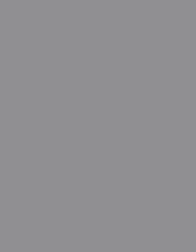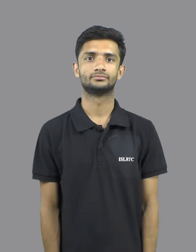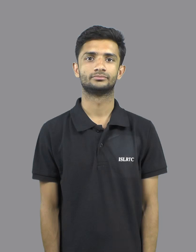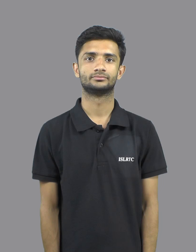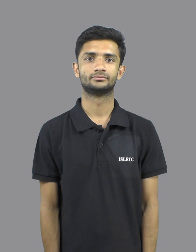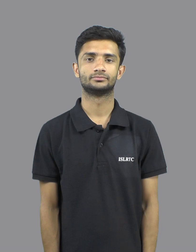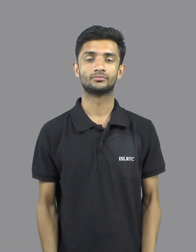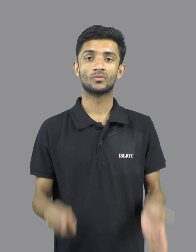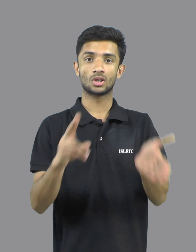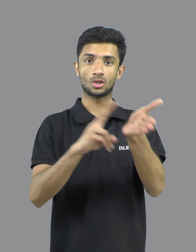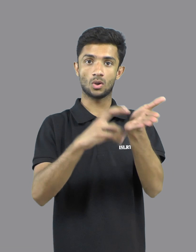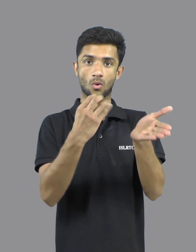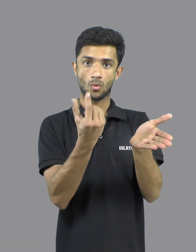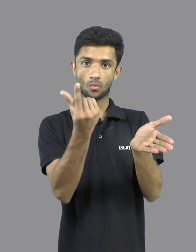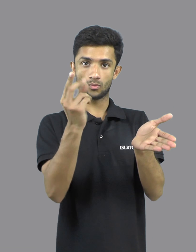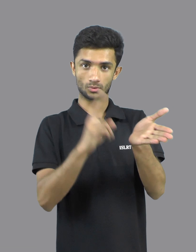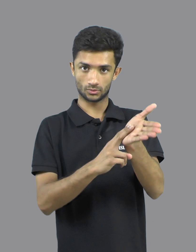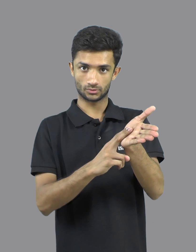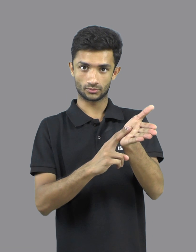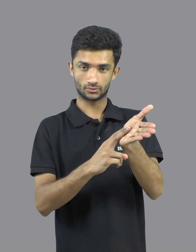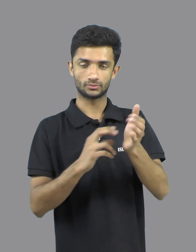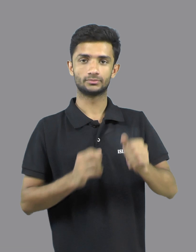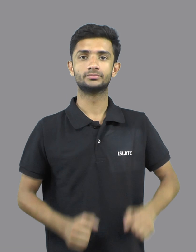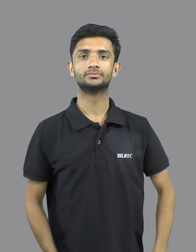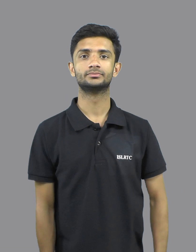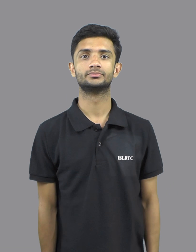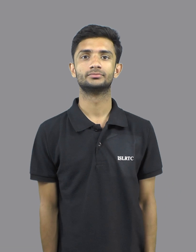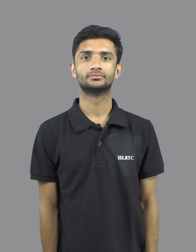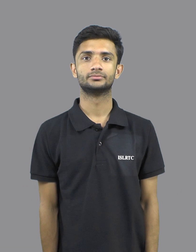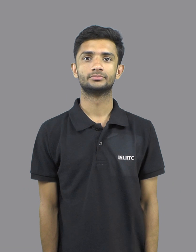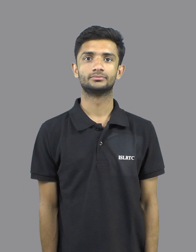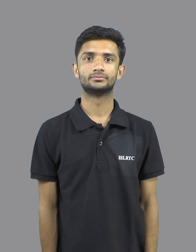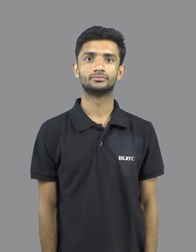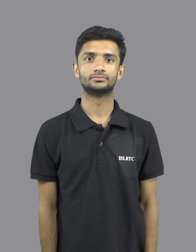Noun